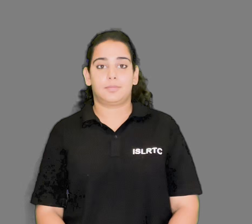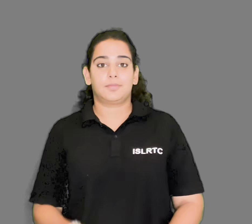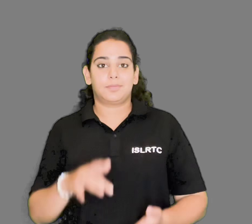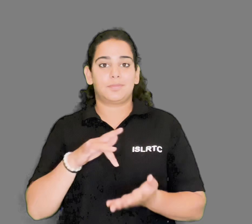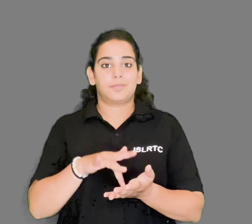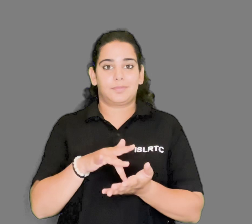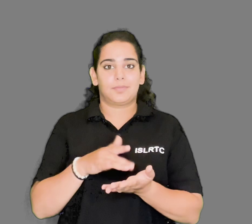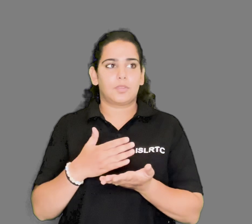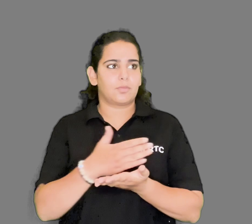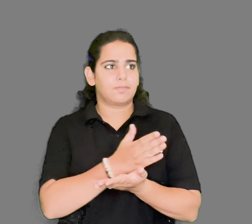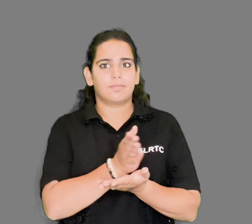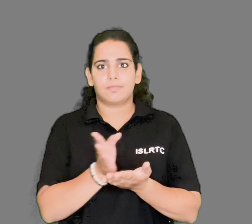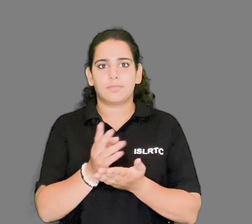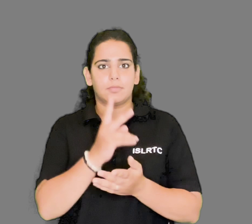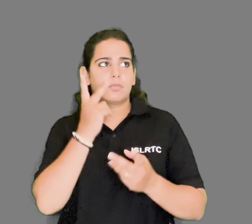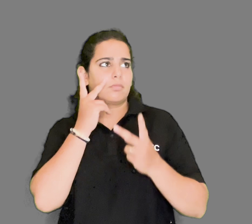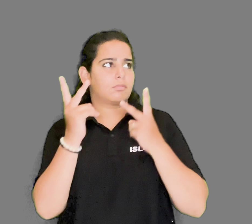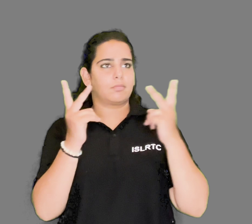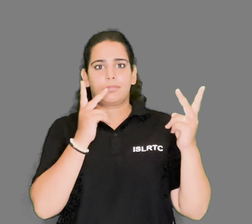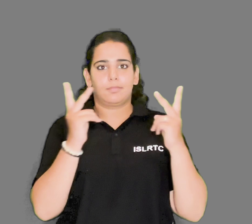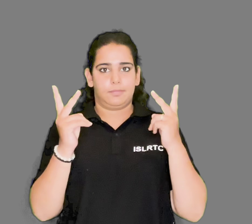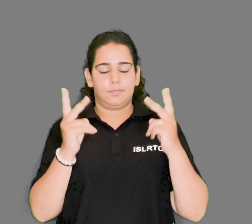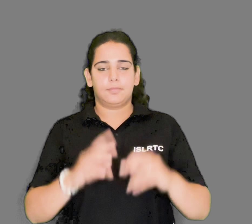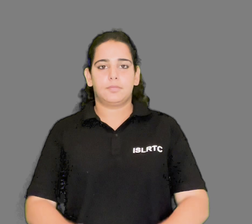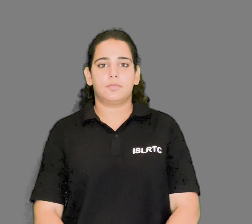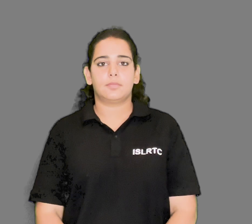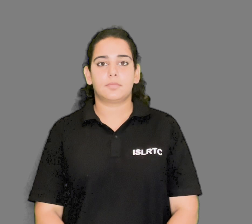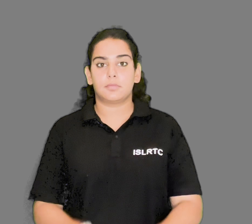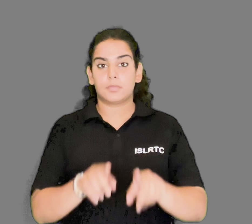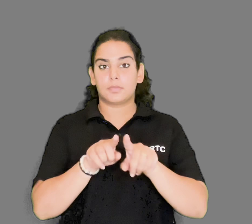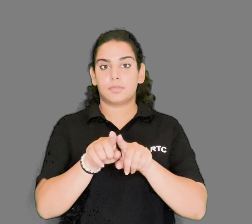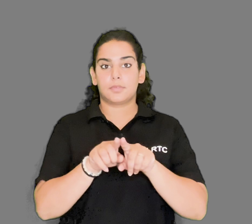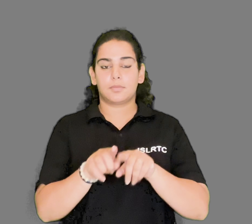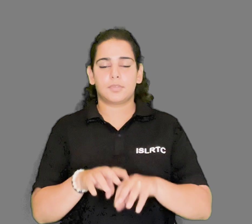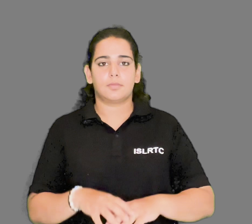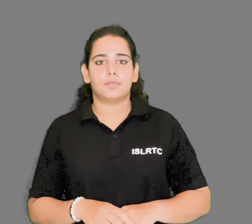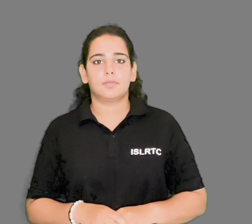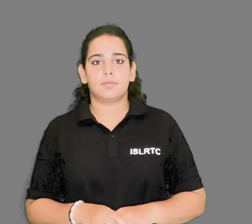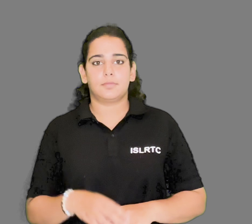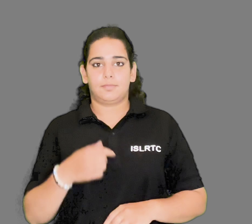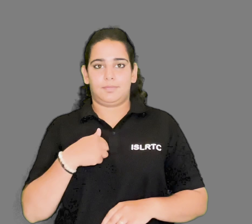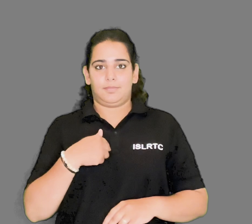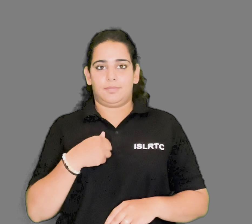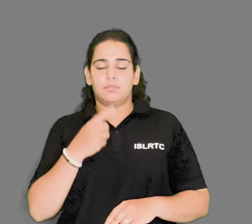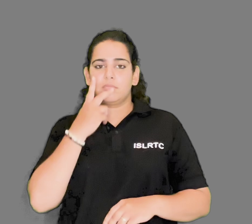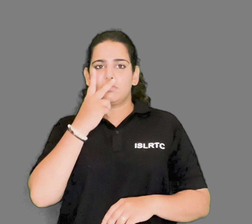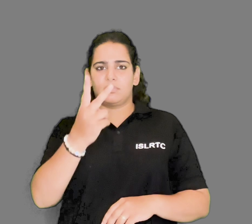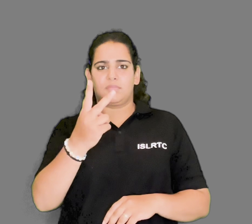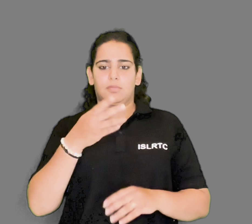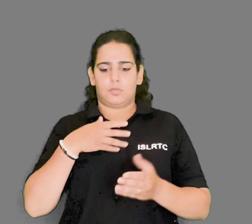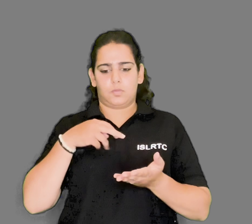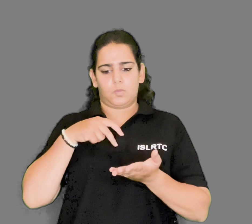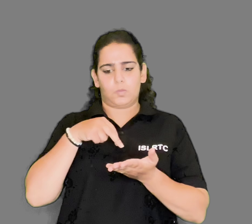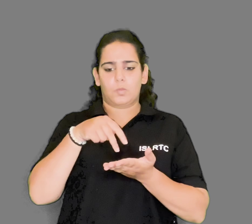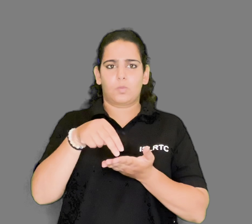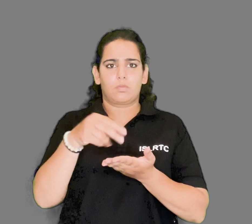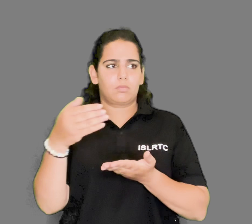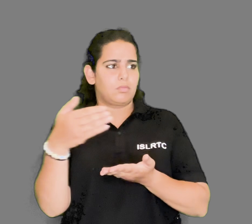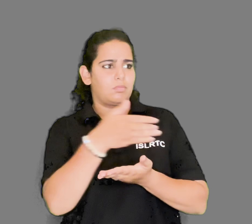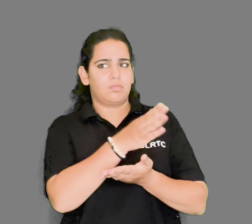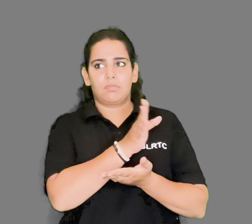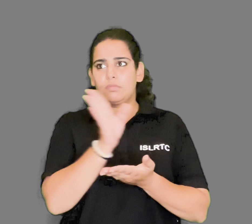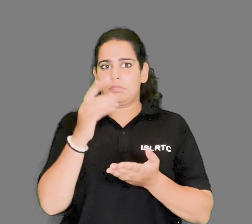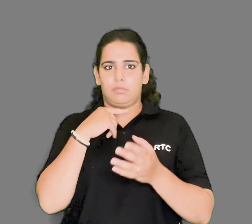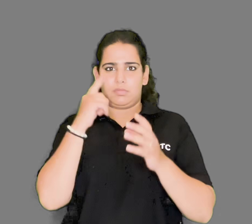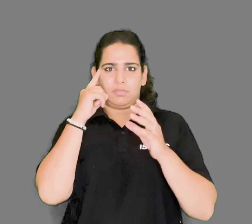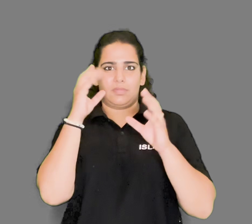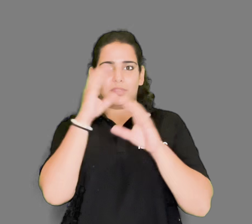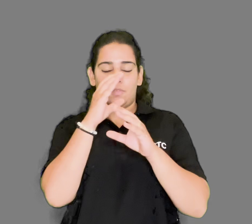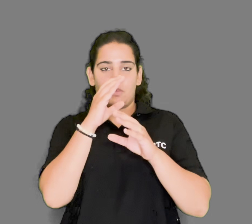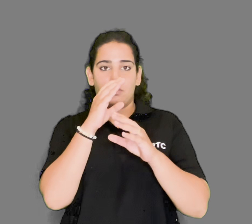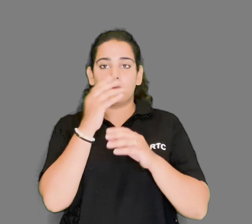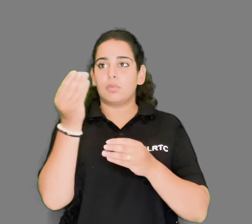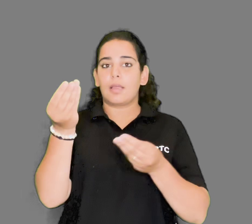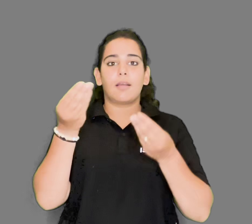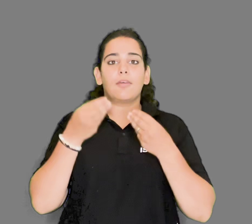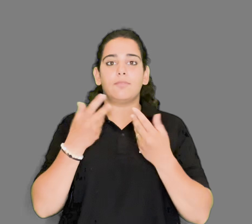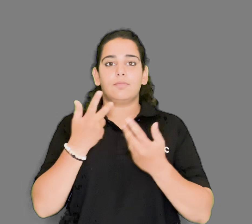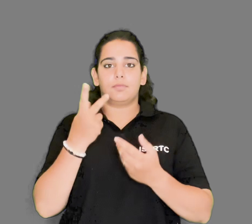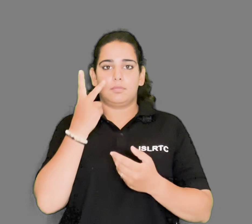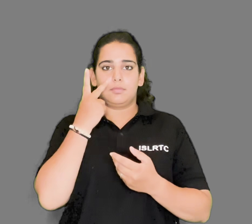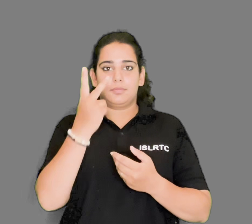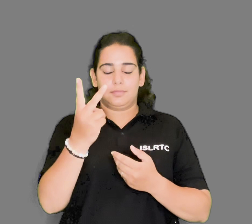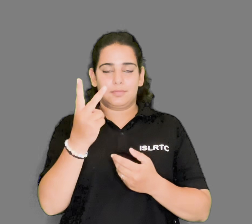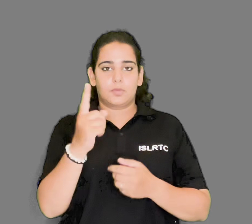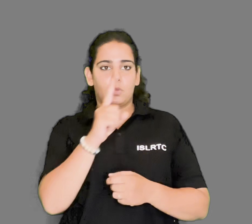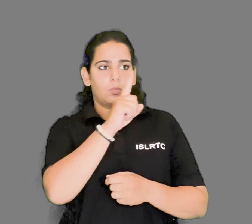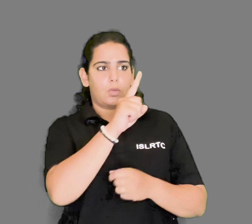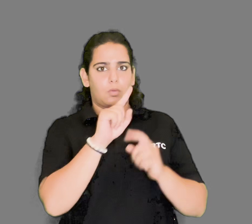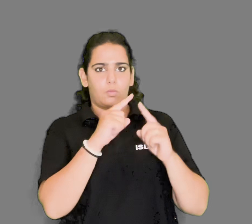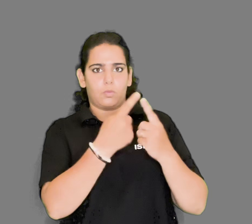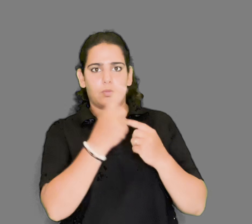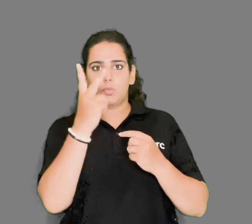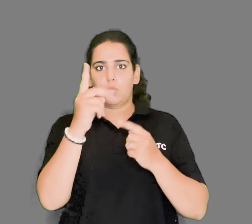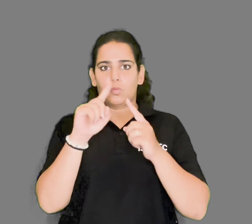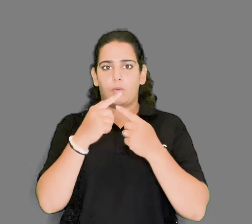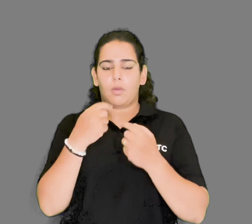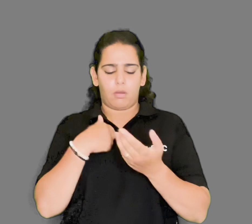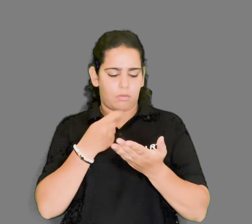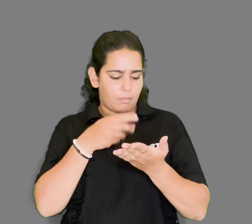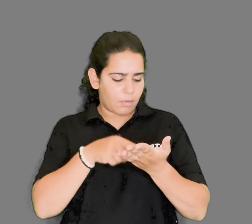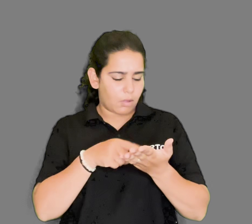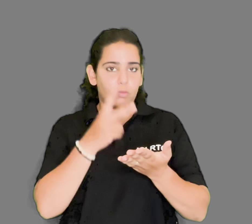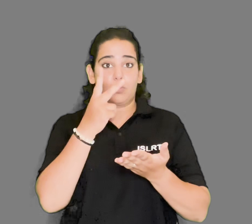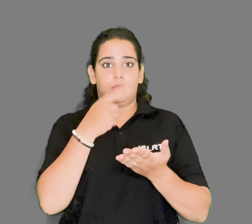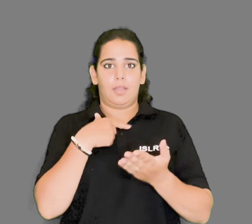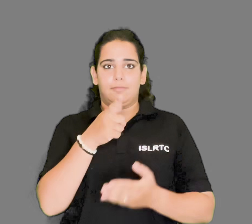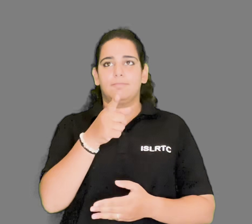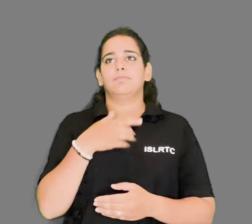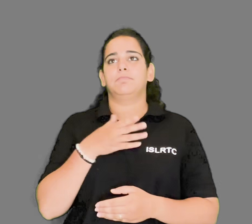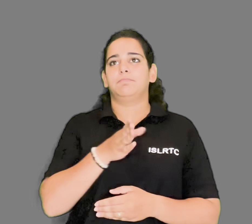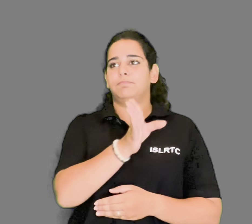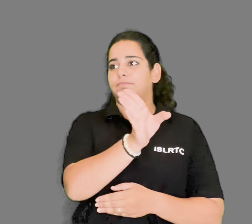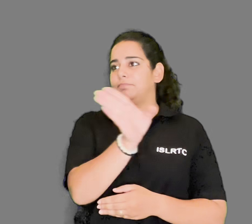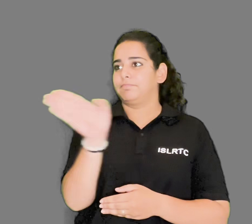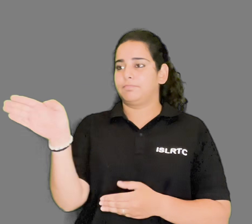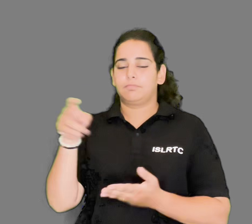Wayfinding The system of signage, maps, and other aids that help people navigate through physical spaces, designed to be accessible for people with visual, cognitive, or motor impairments